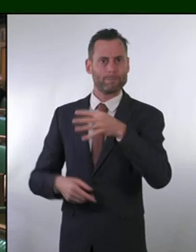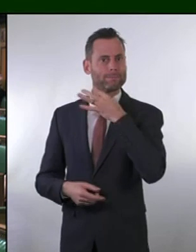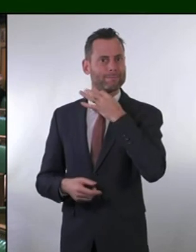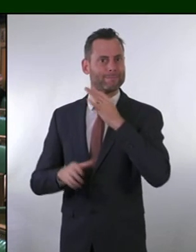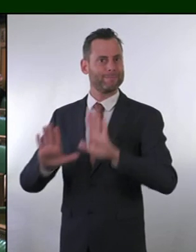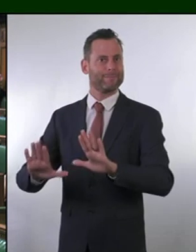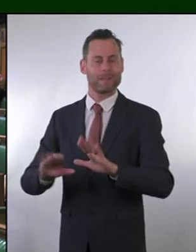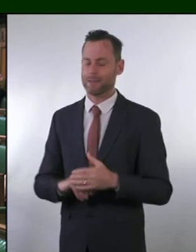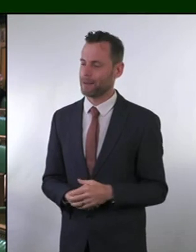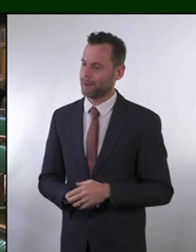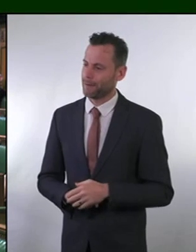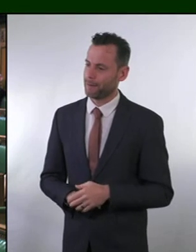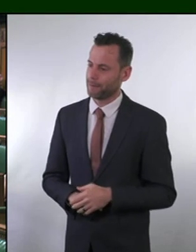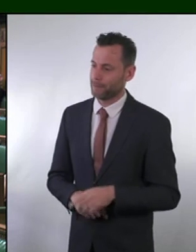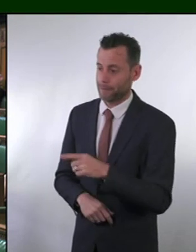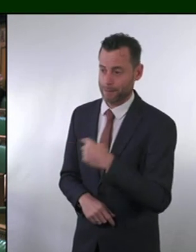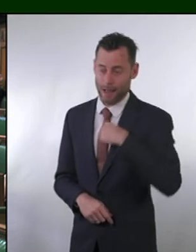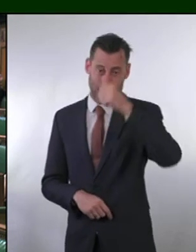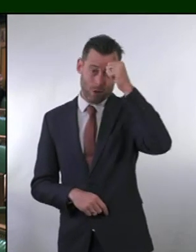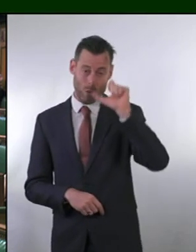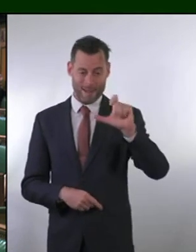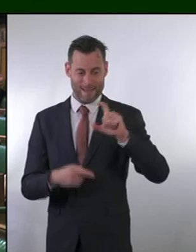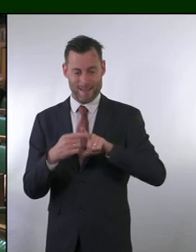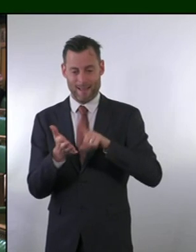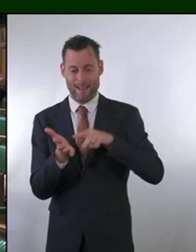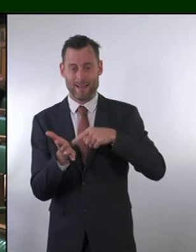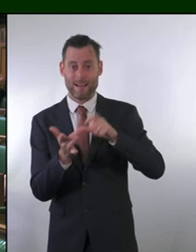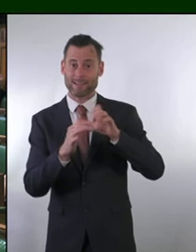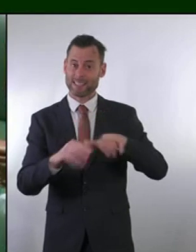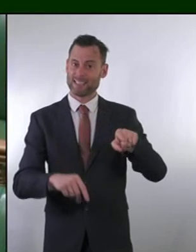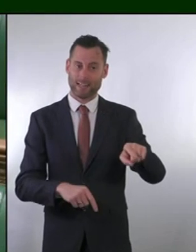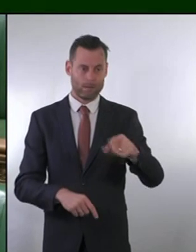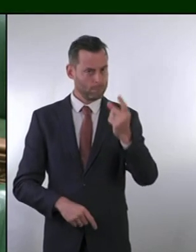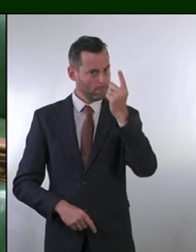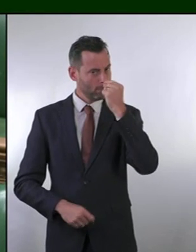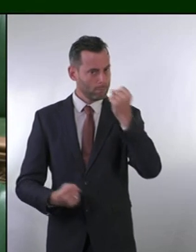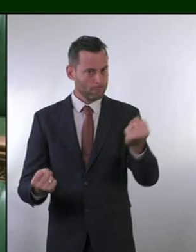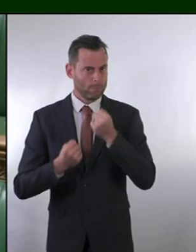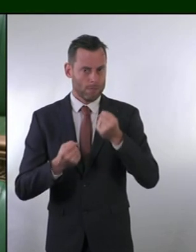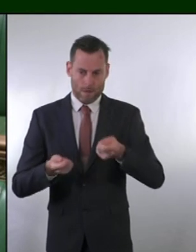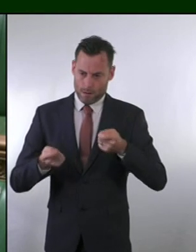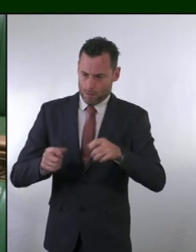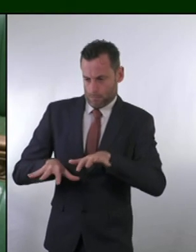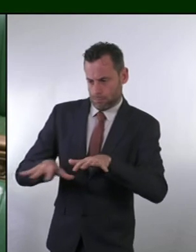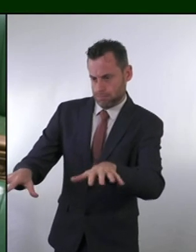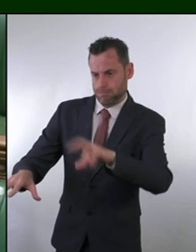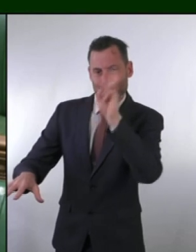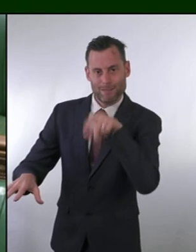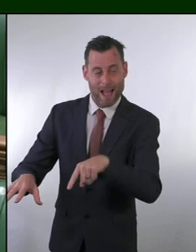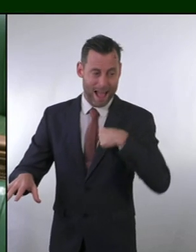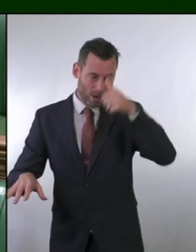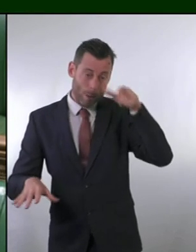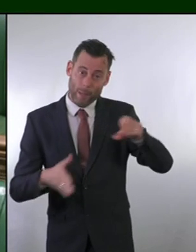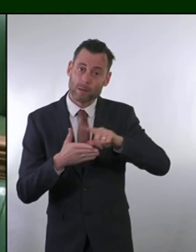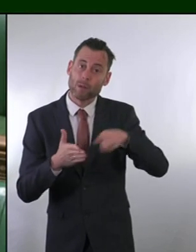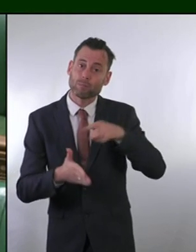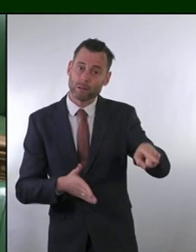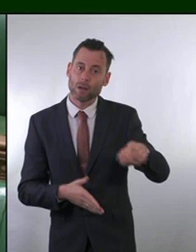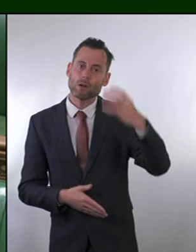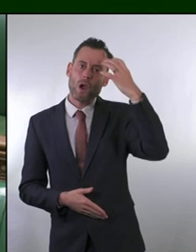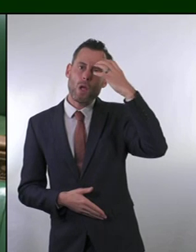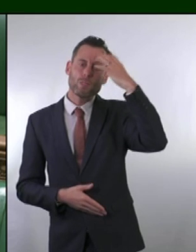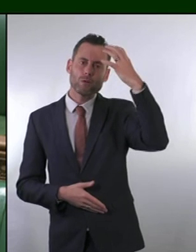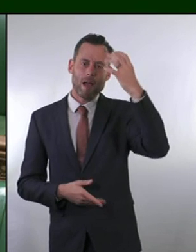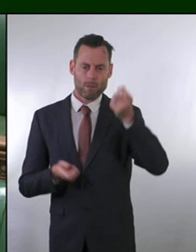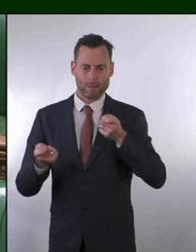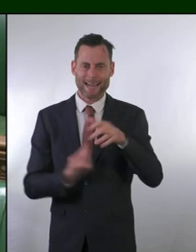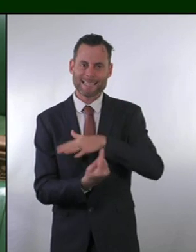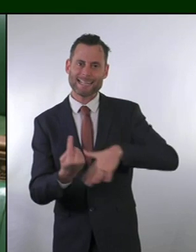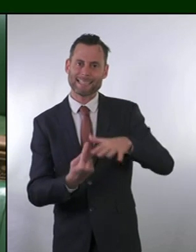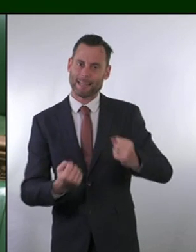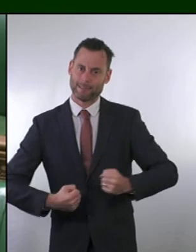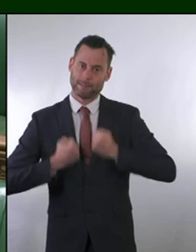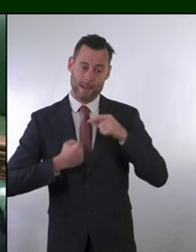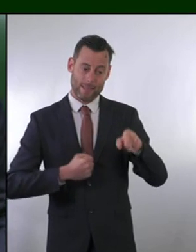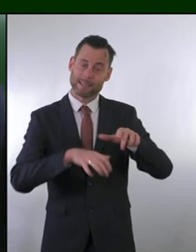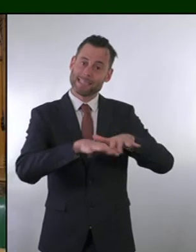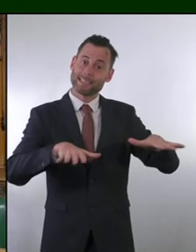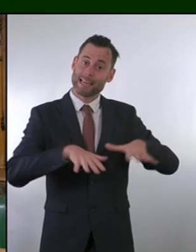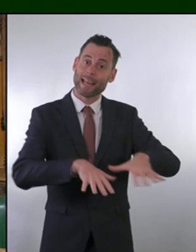I am aware of the incredible prospect in the Celtic sea and I am confident that the Crown Estate, as the landlord of the seabed, will respond positively.-